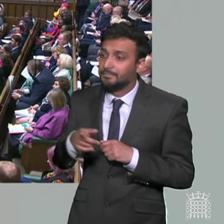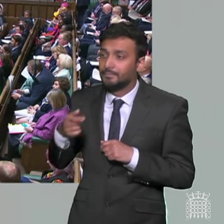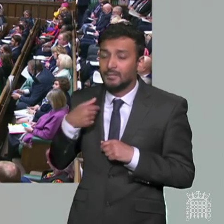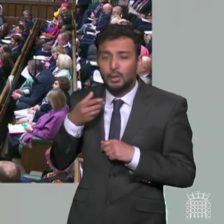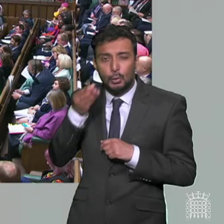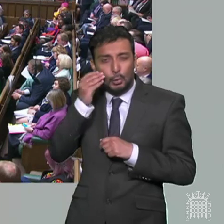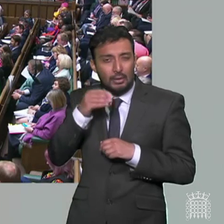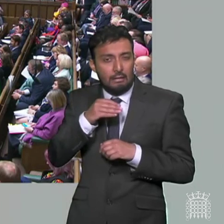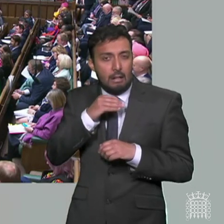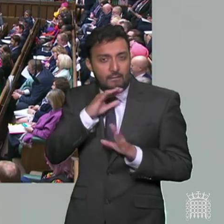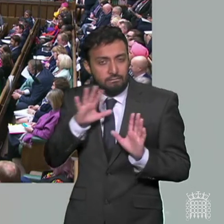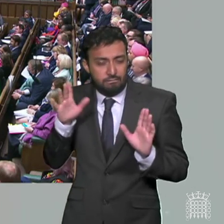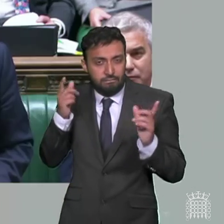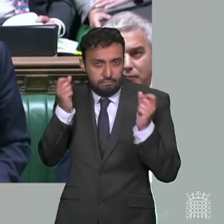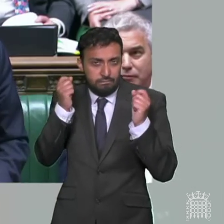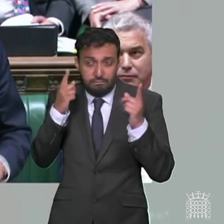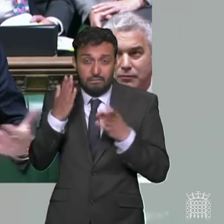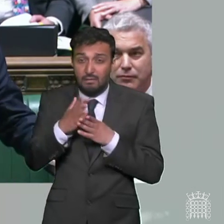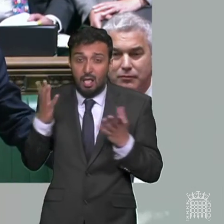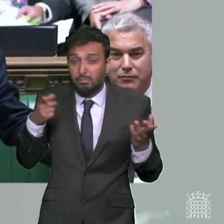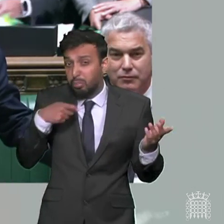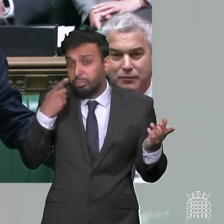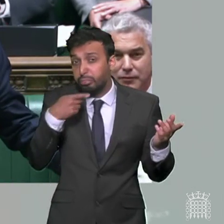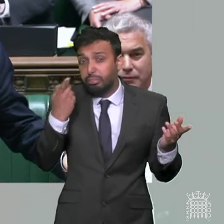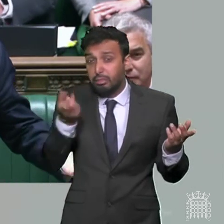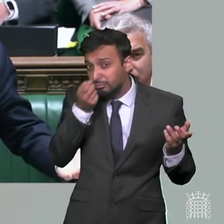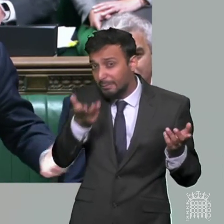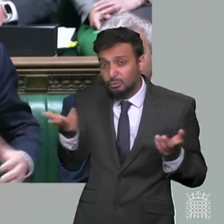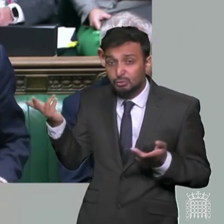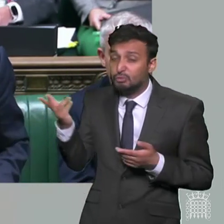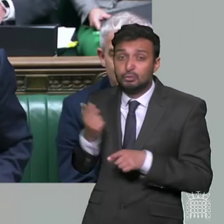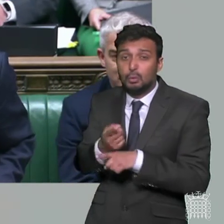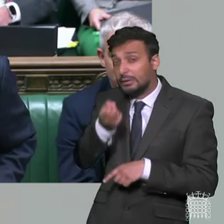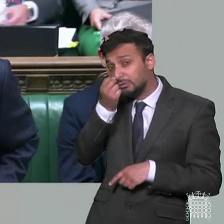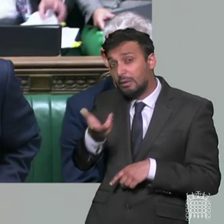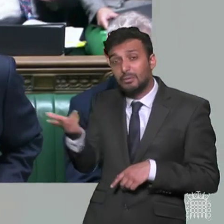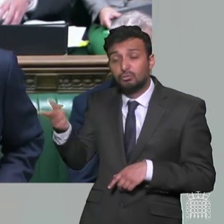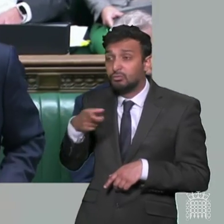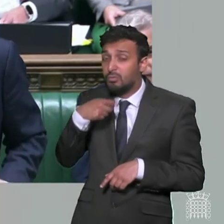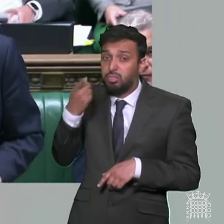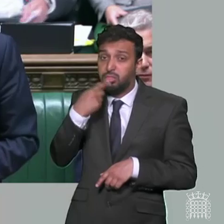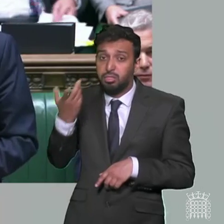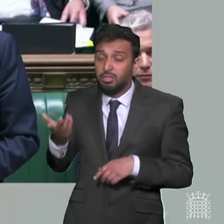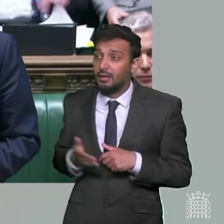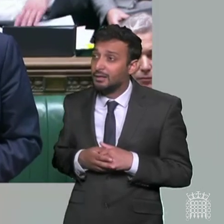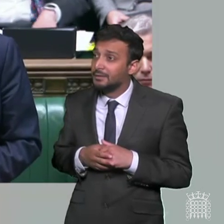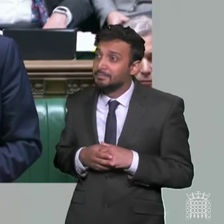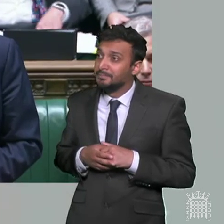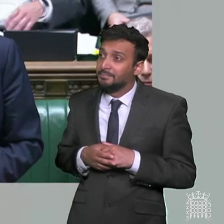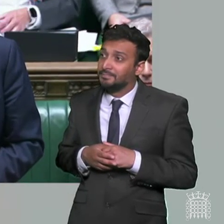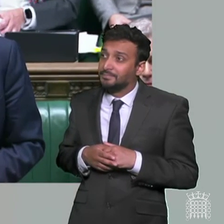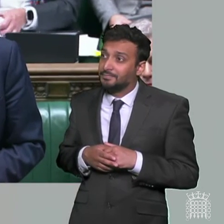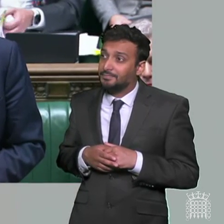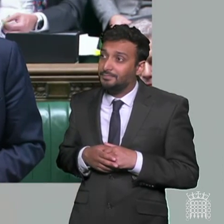I heard enough to have a rough idea of the nonsense the honourable Gentleman was talking.